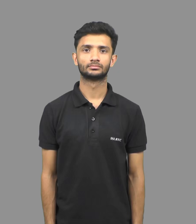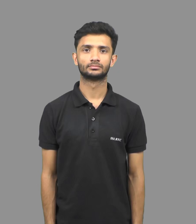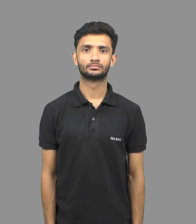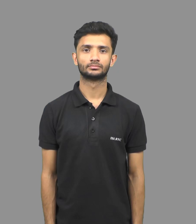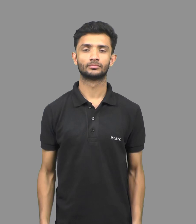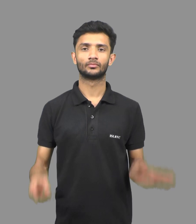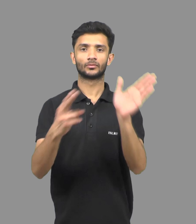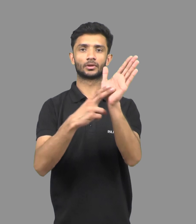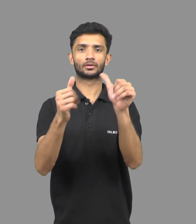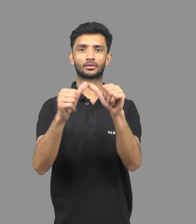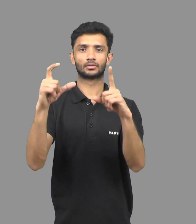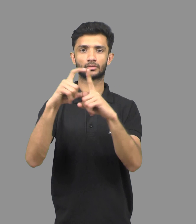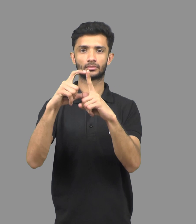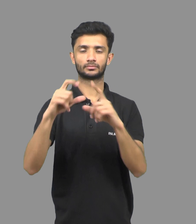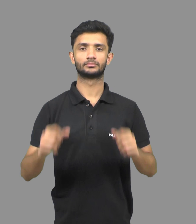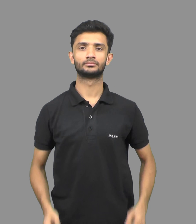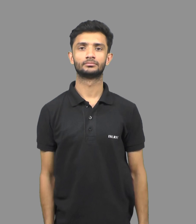National Association of the Deaf